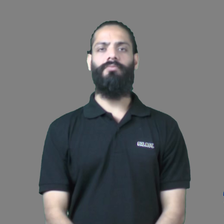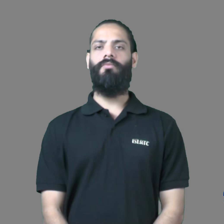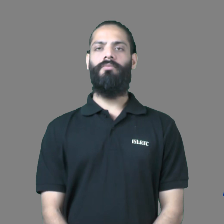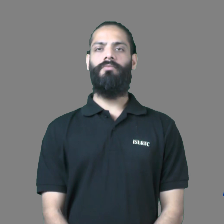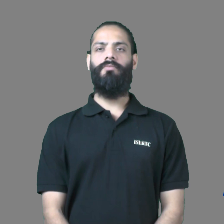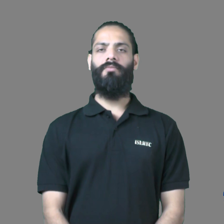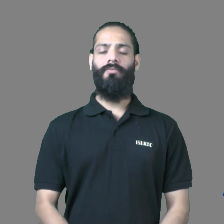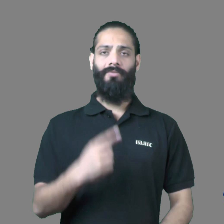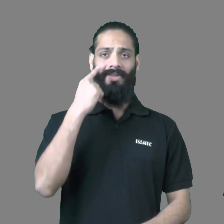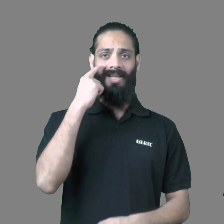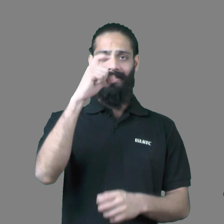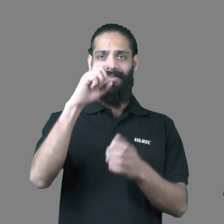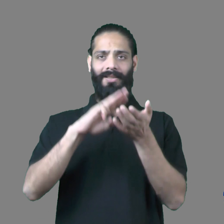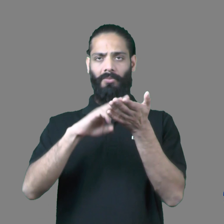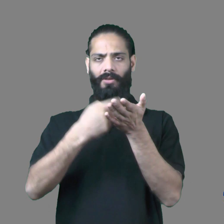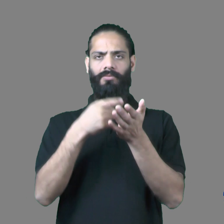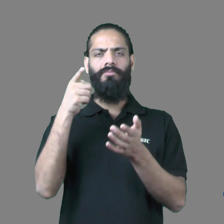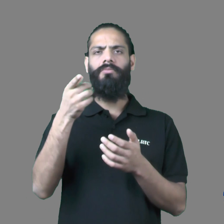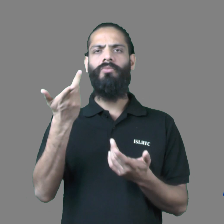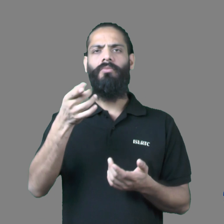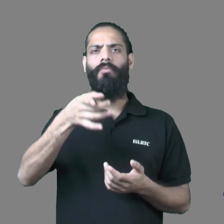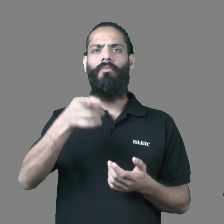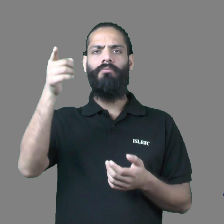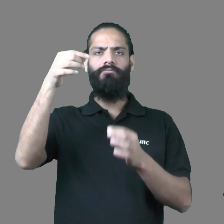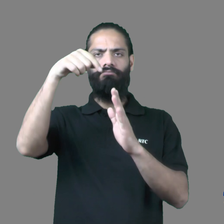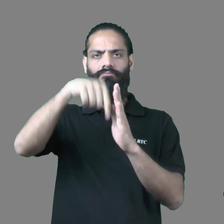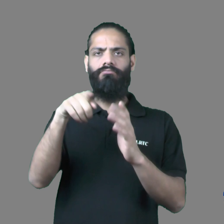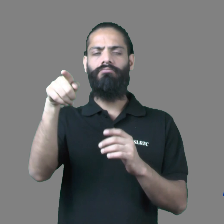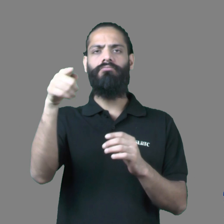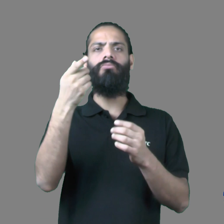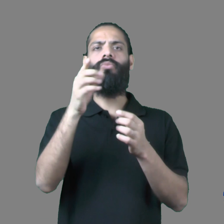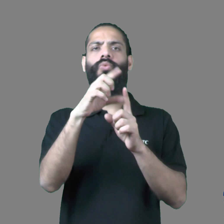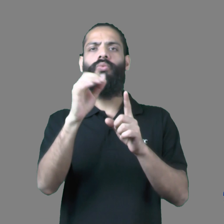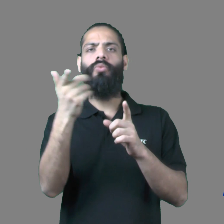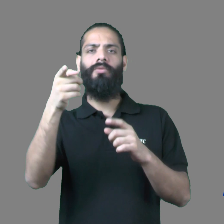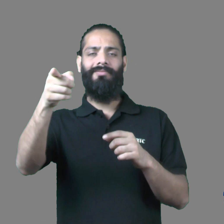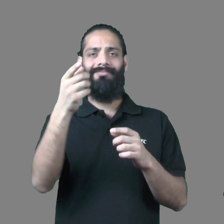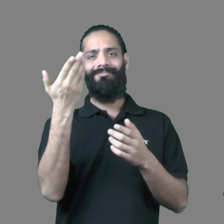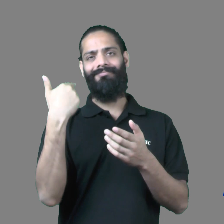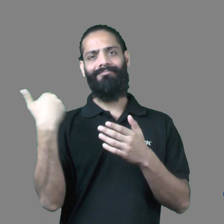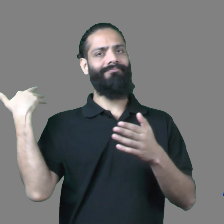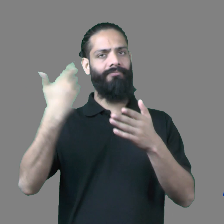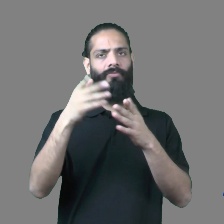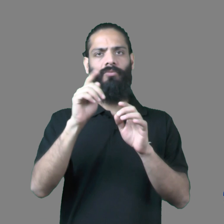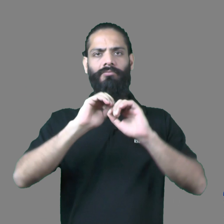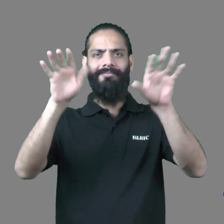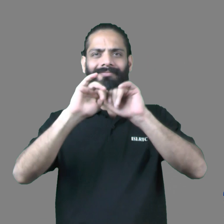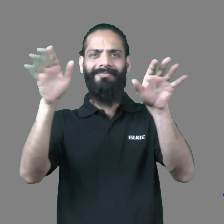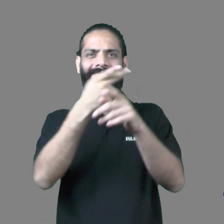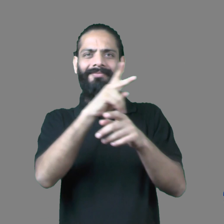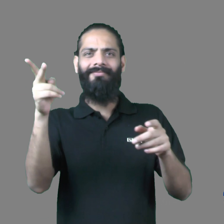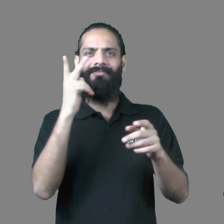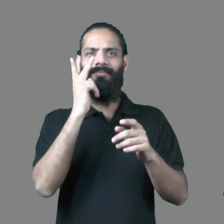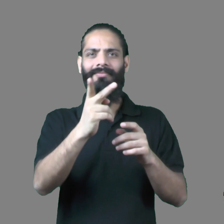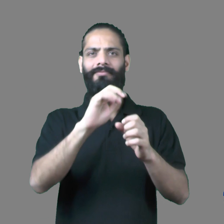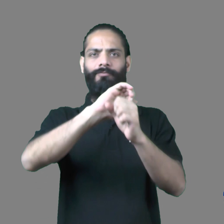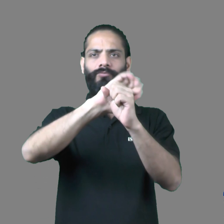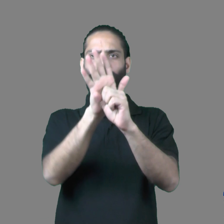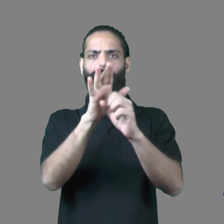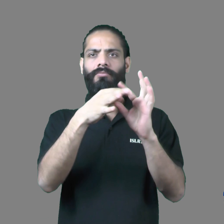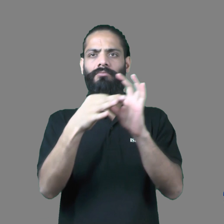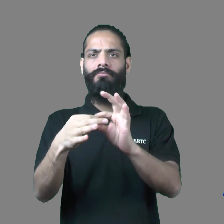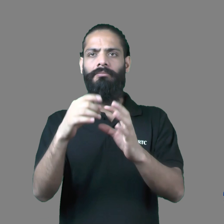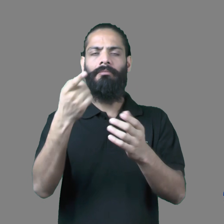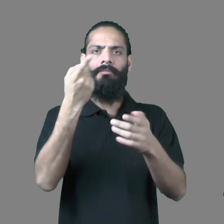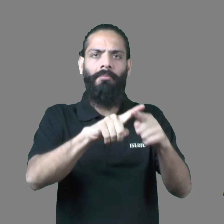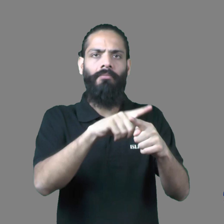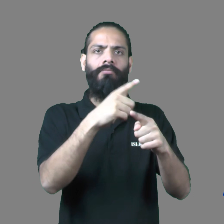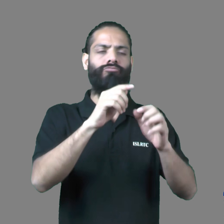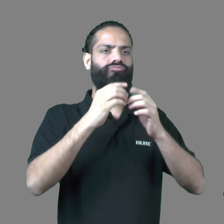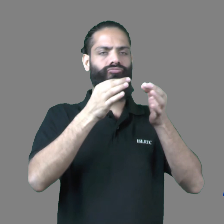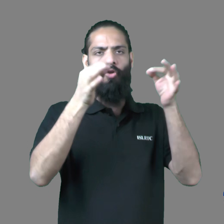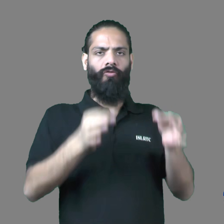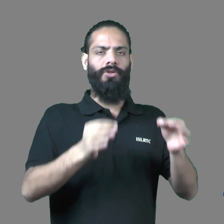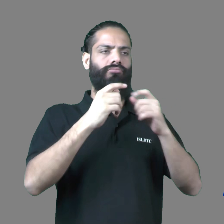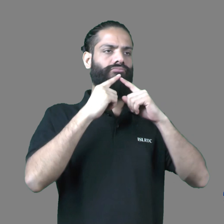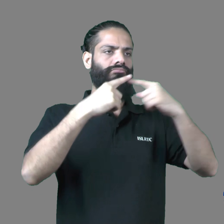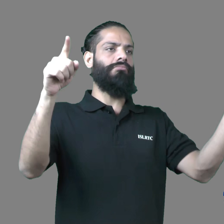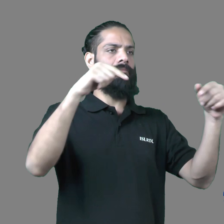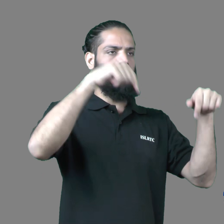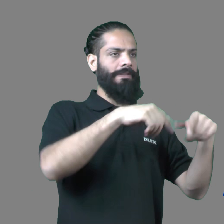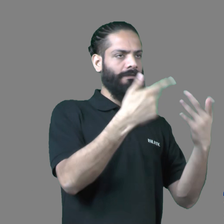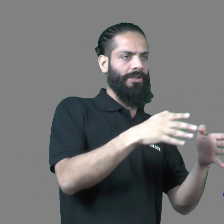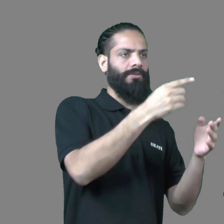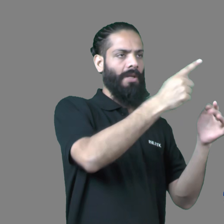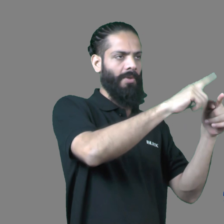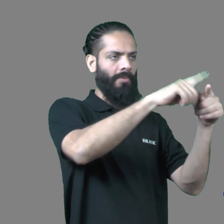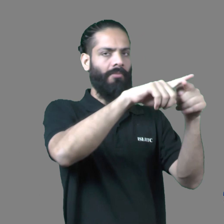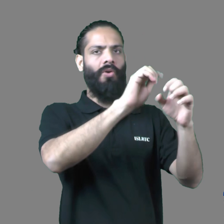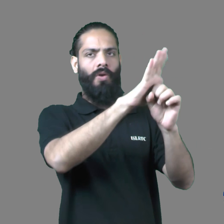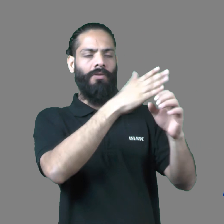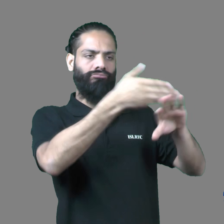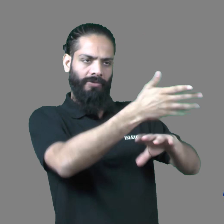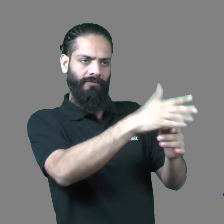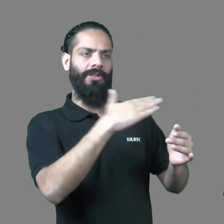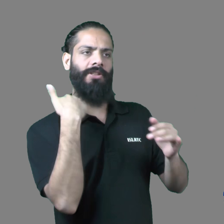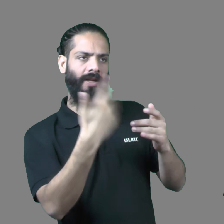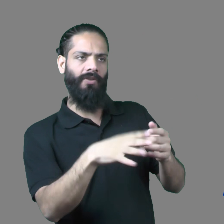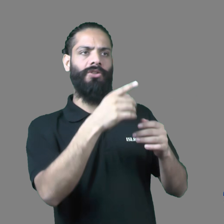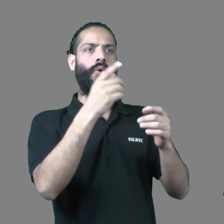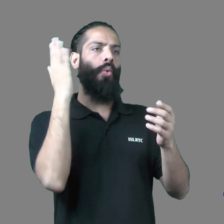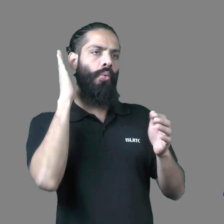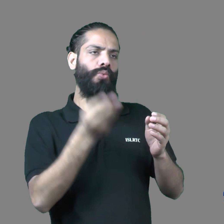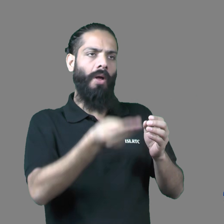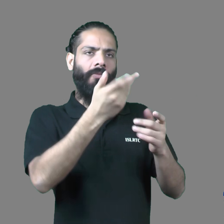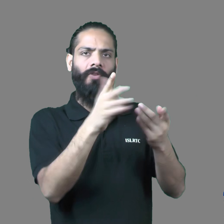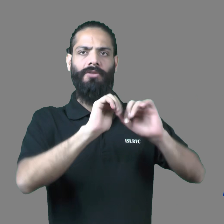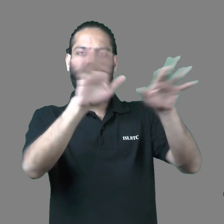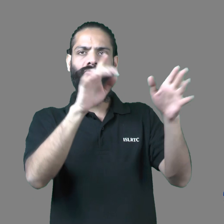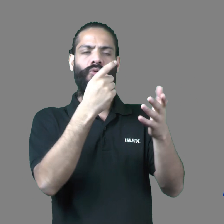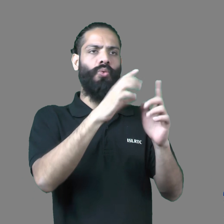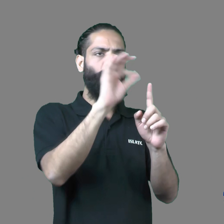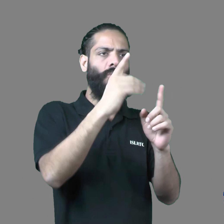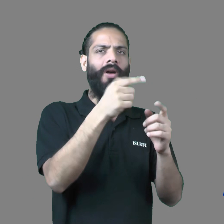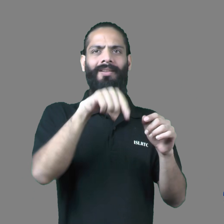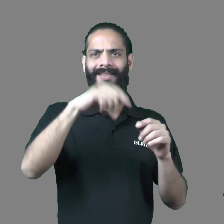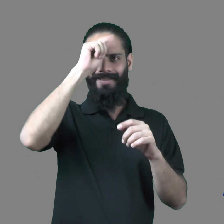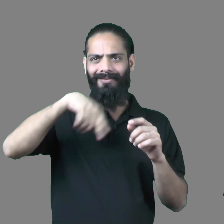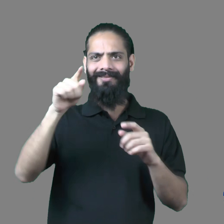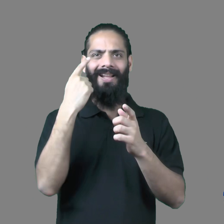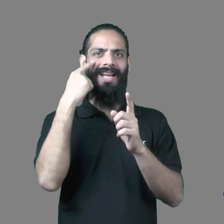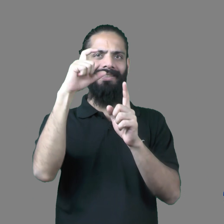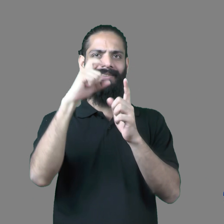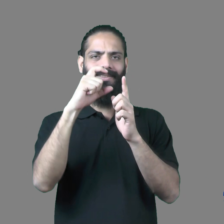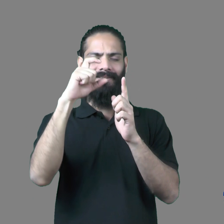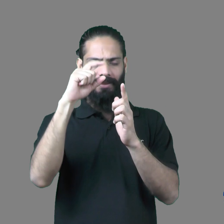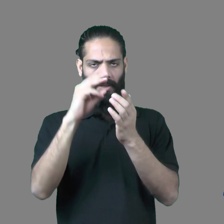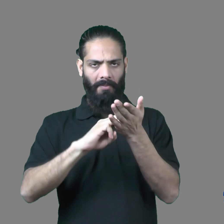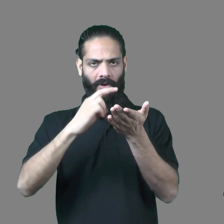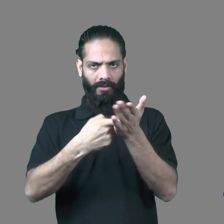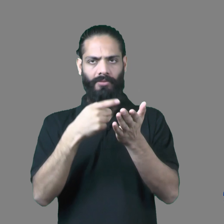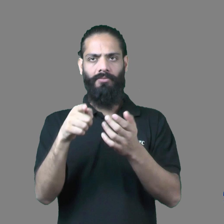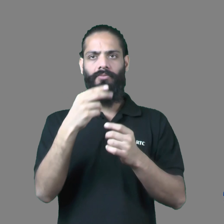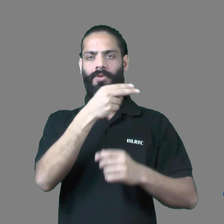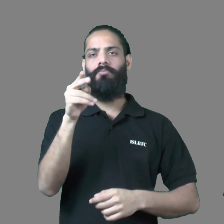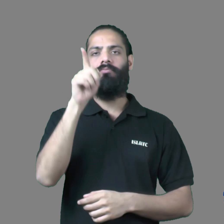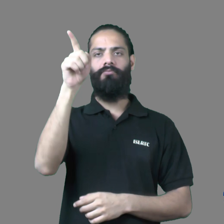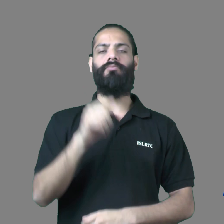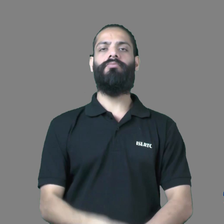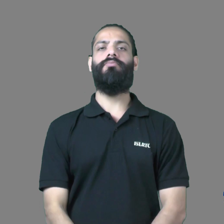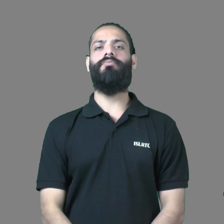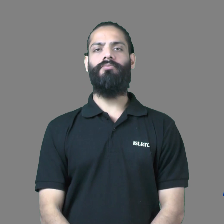Indian Council of Medical Research (ICMR)